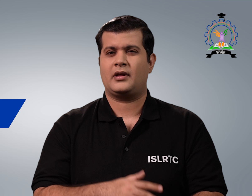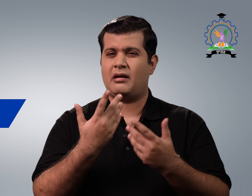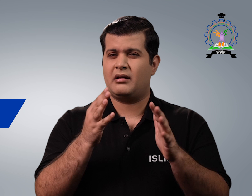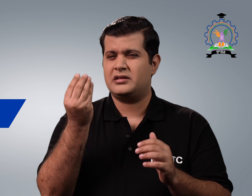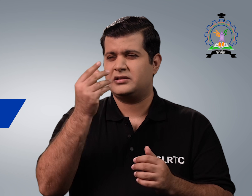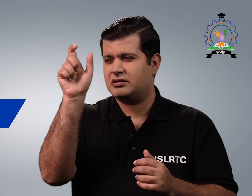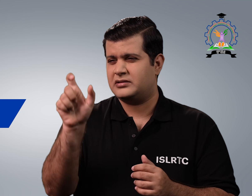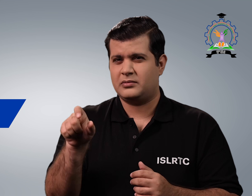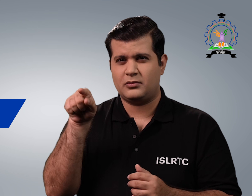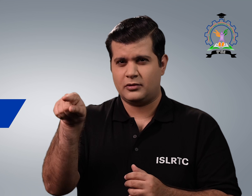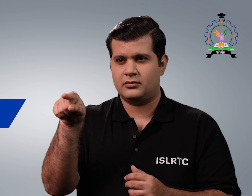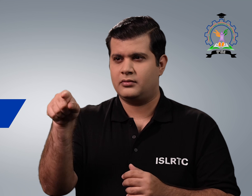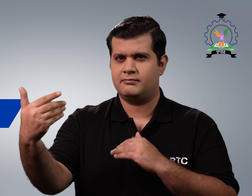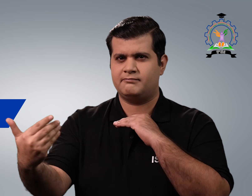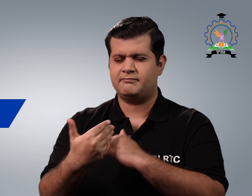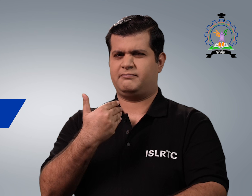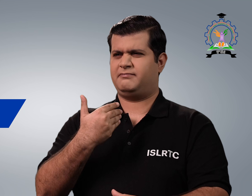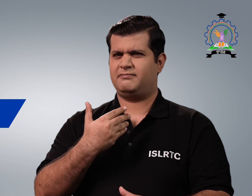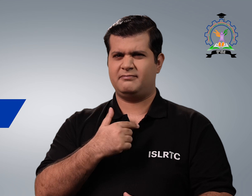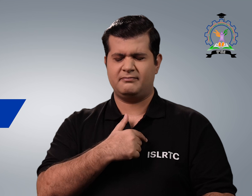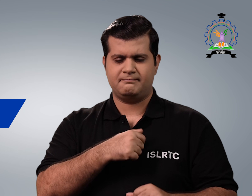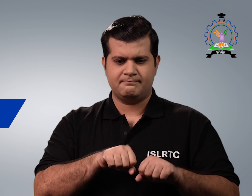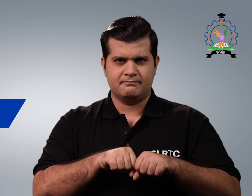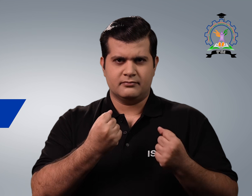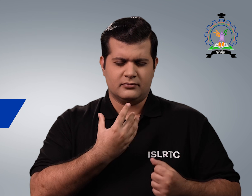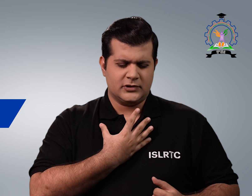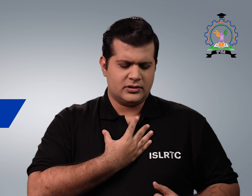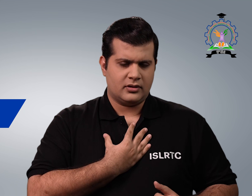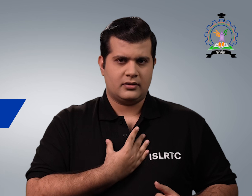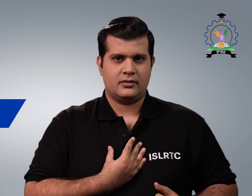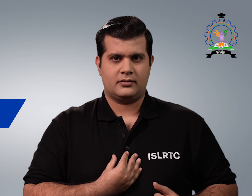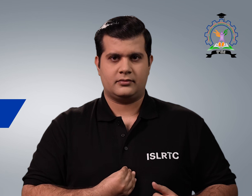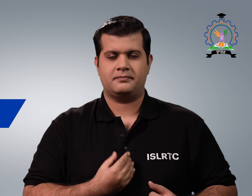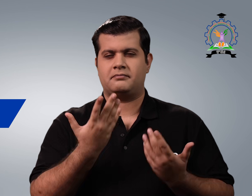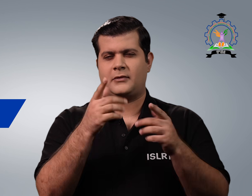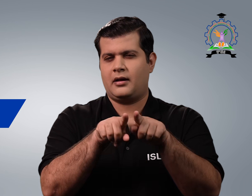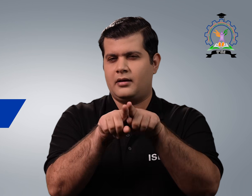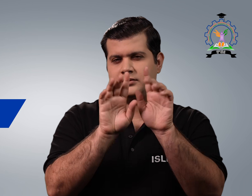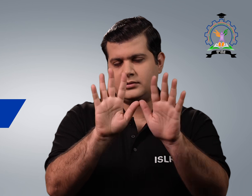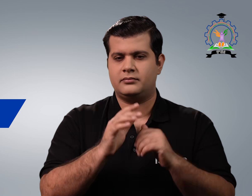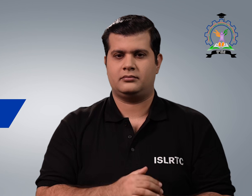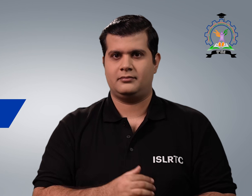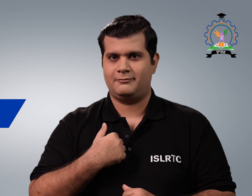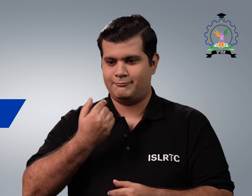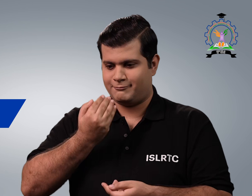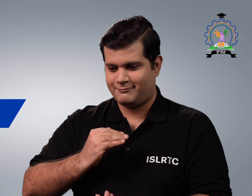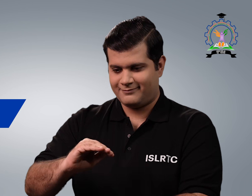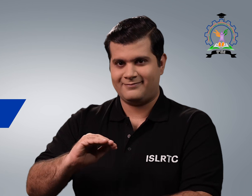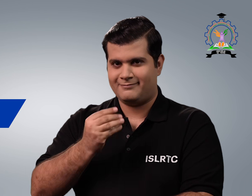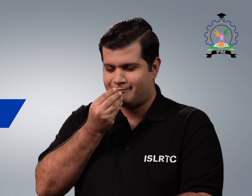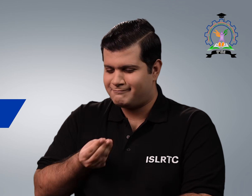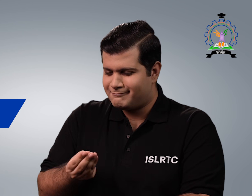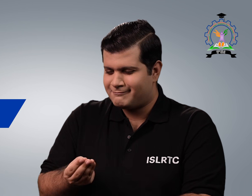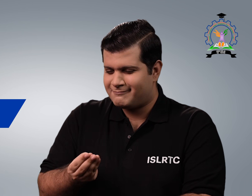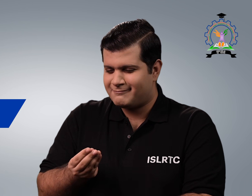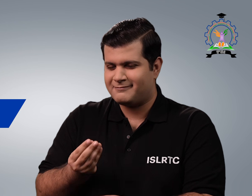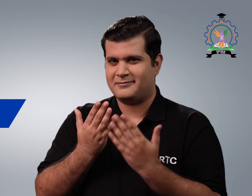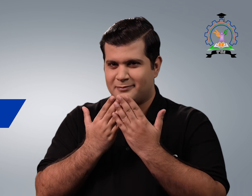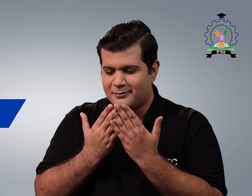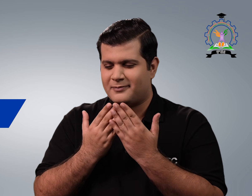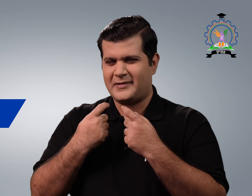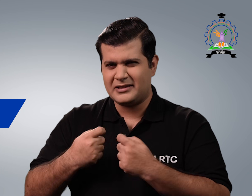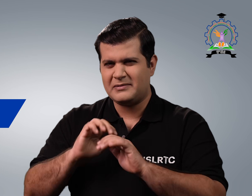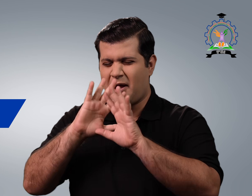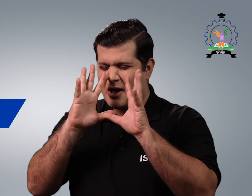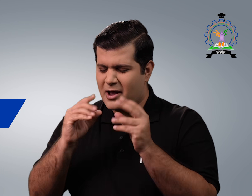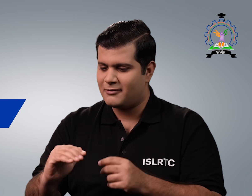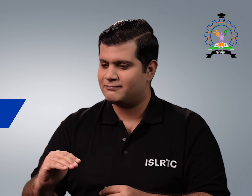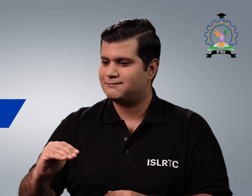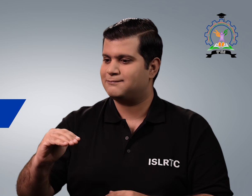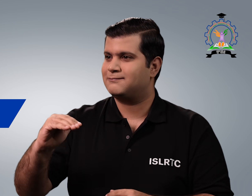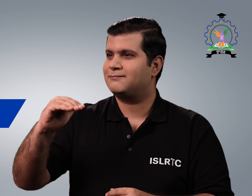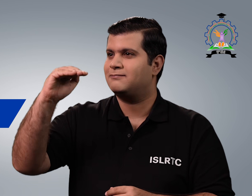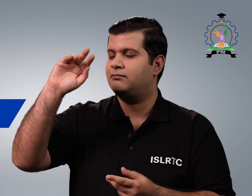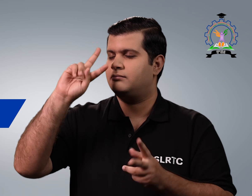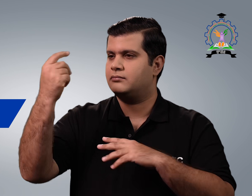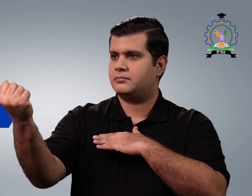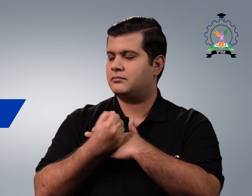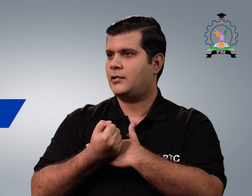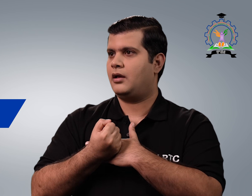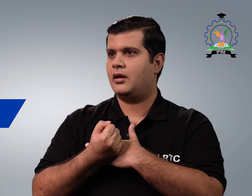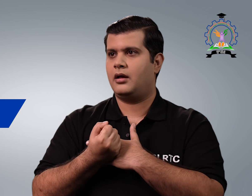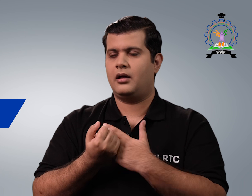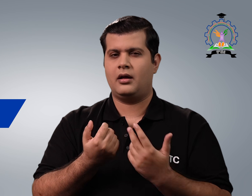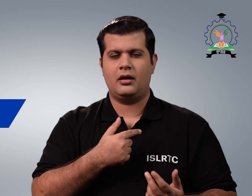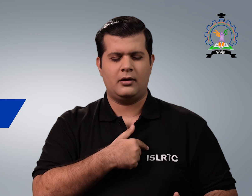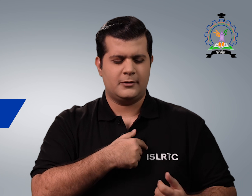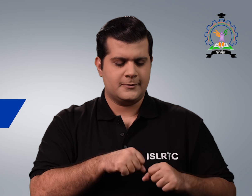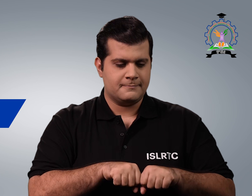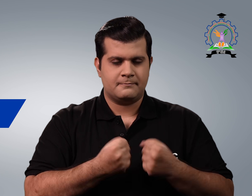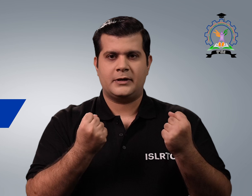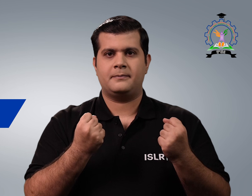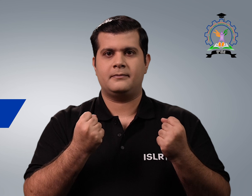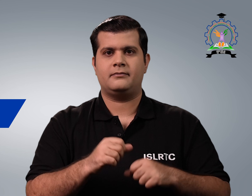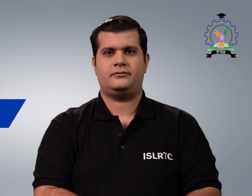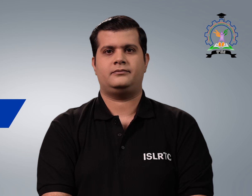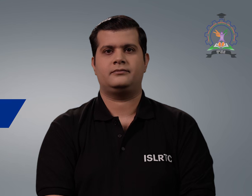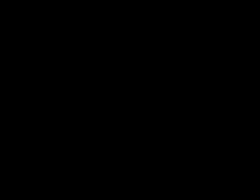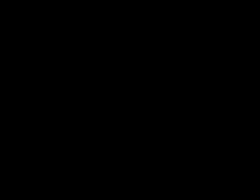Broken-hearted refers to the emotional pain one feels when they are hurt. For example, parents who have devoted their lives to raising their children may feel broken-hearted when they grow up and betray them.